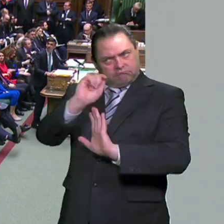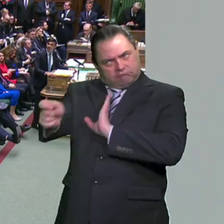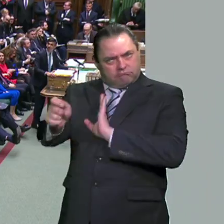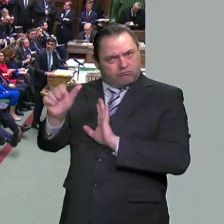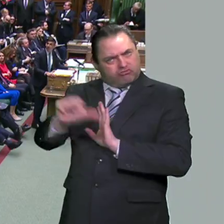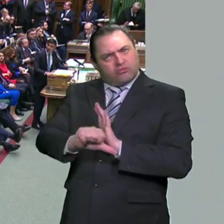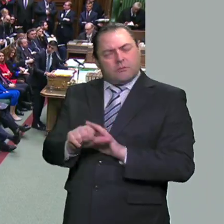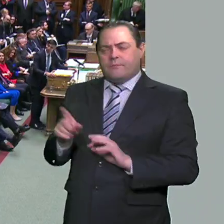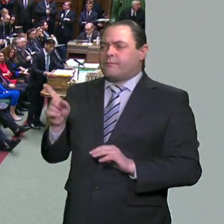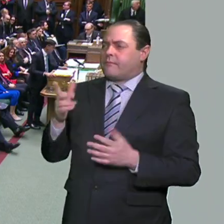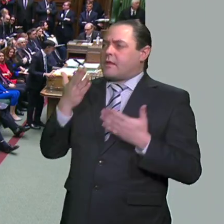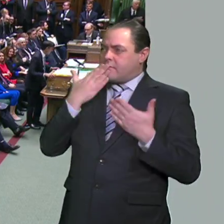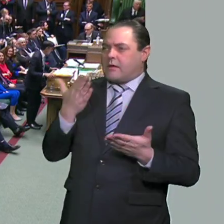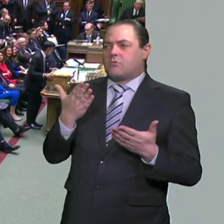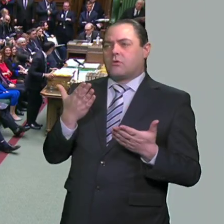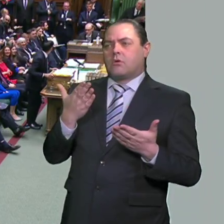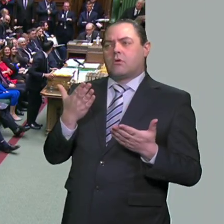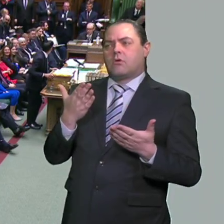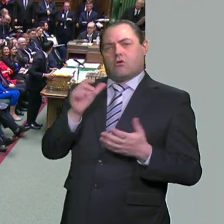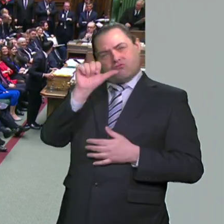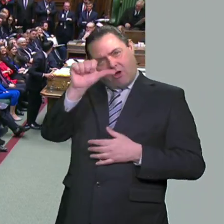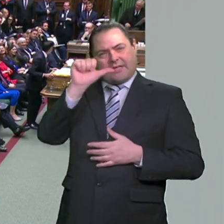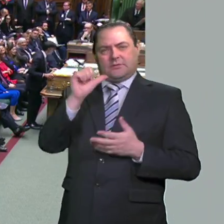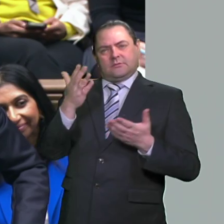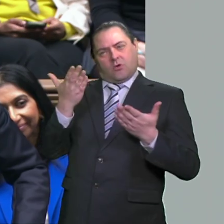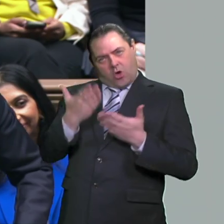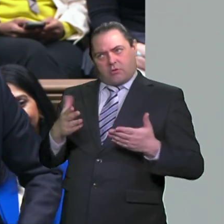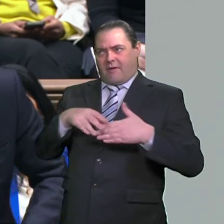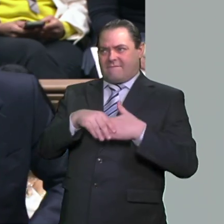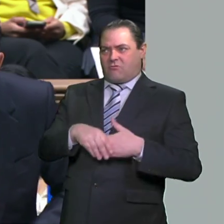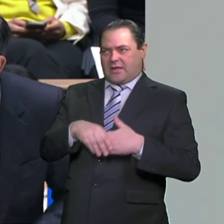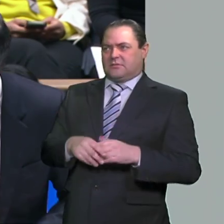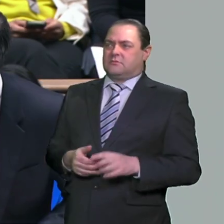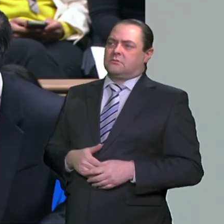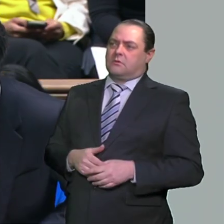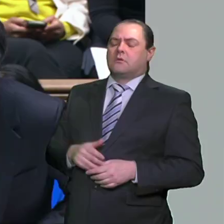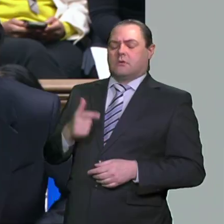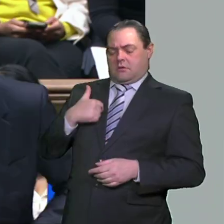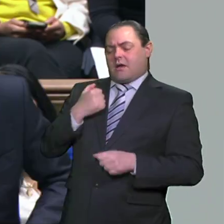I thank my right honourable Friend for raising this issue.